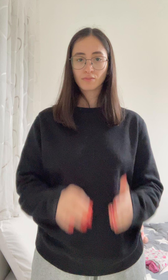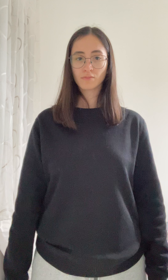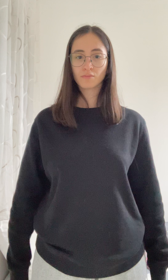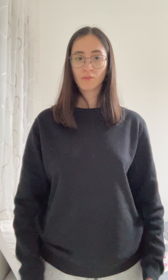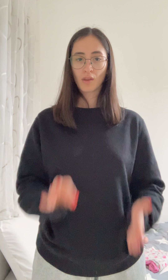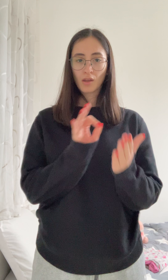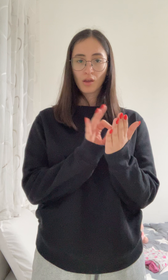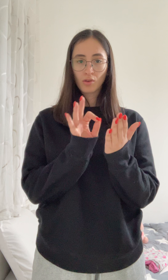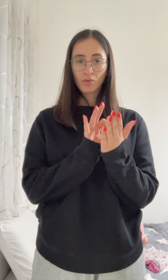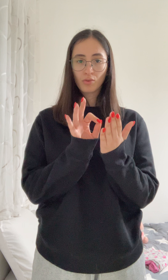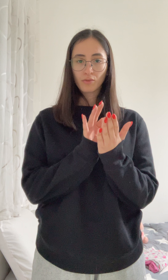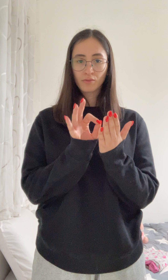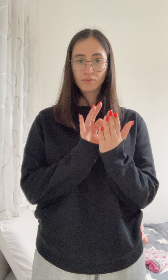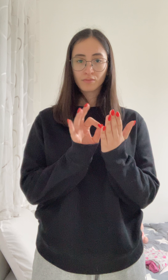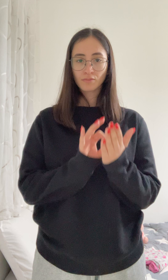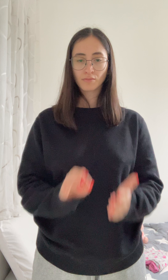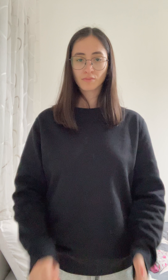לכתוב